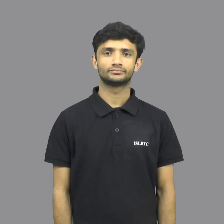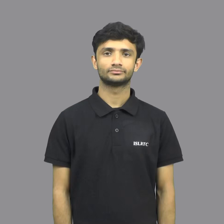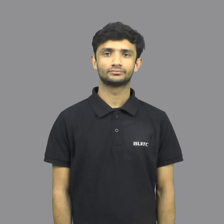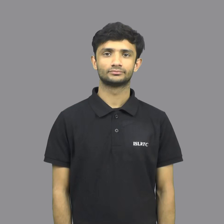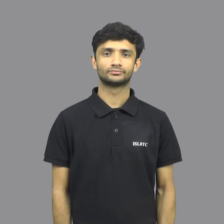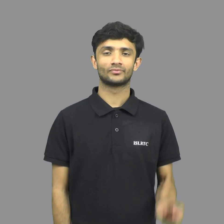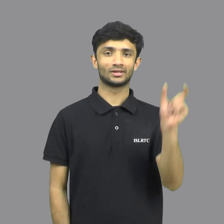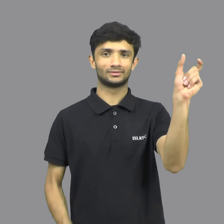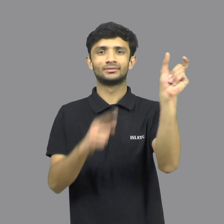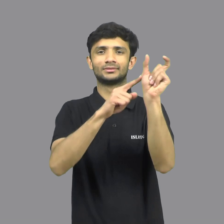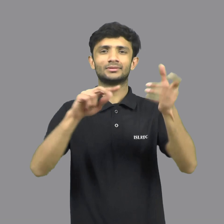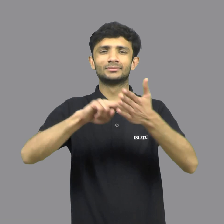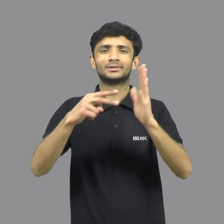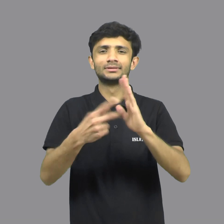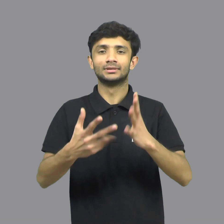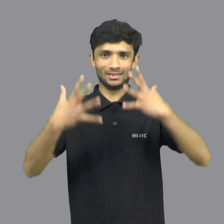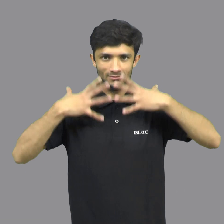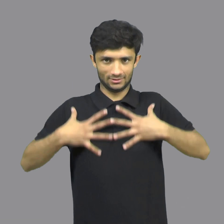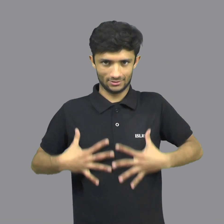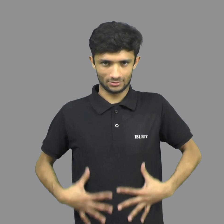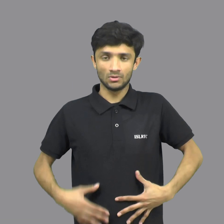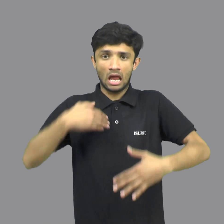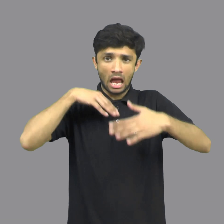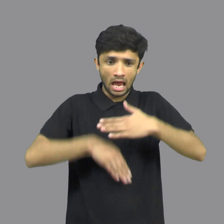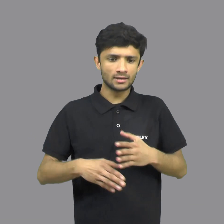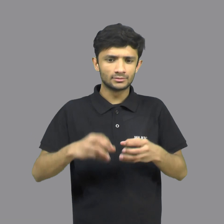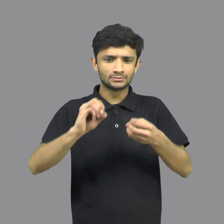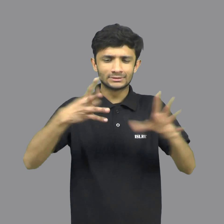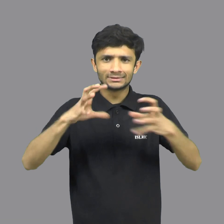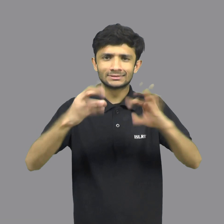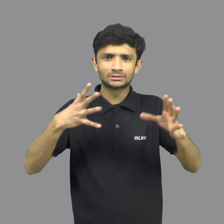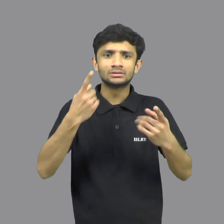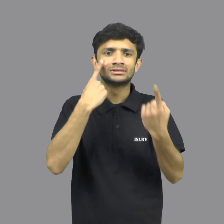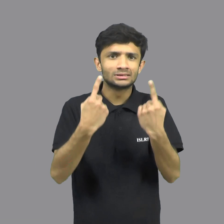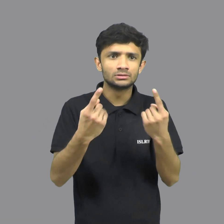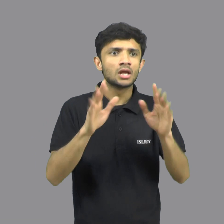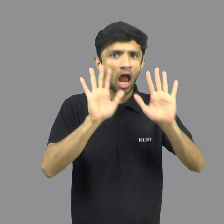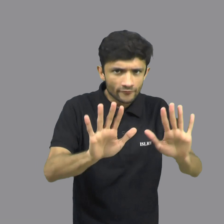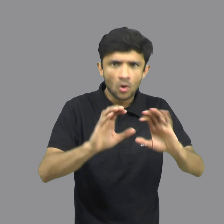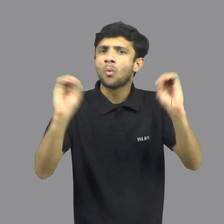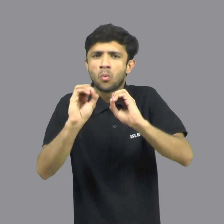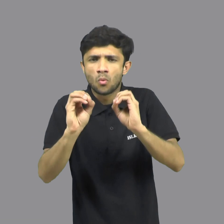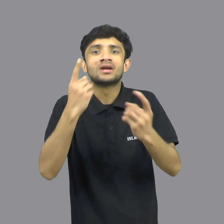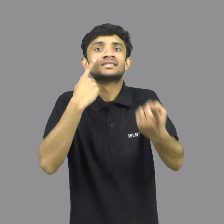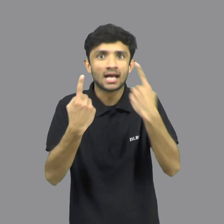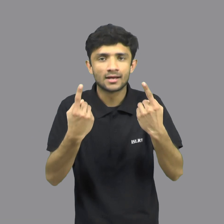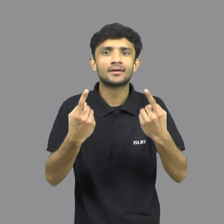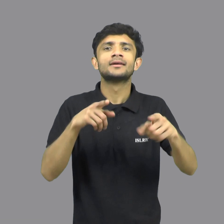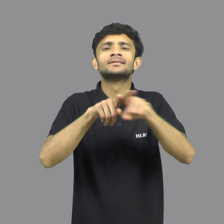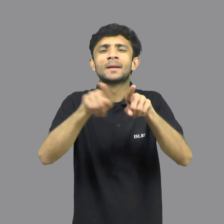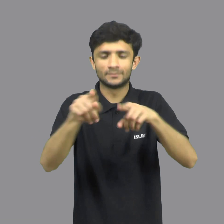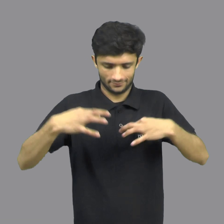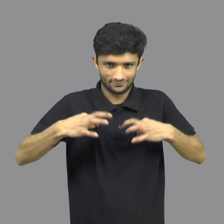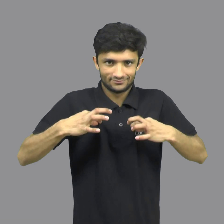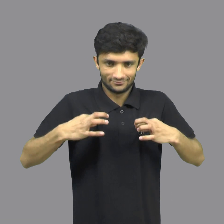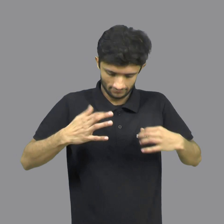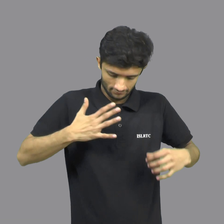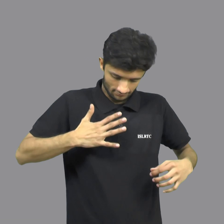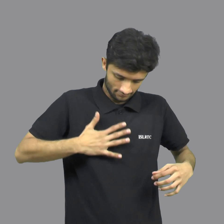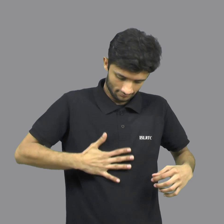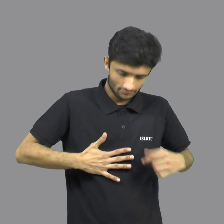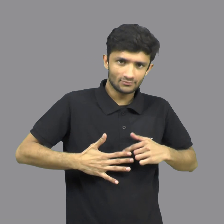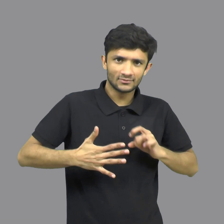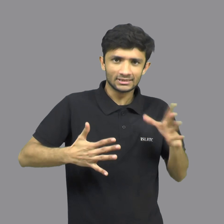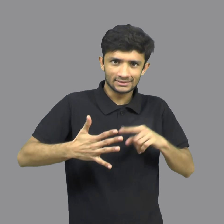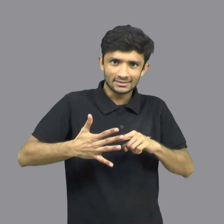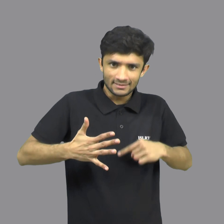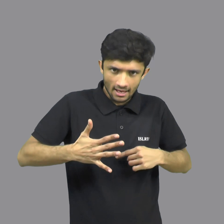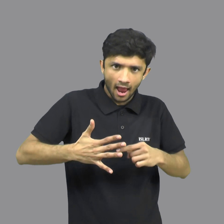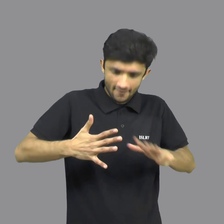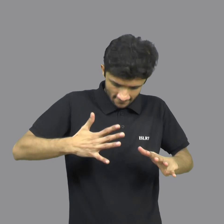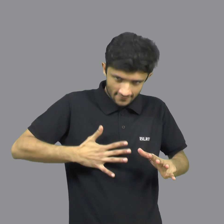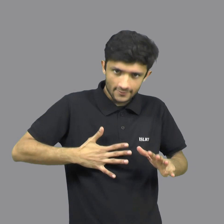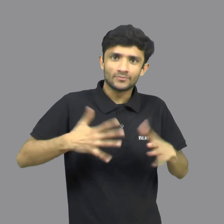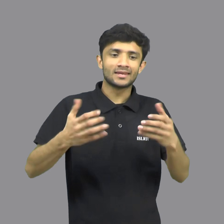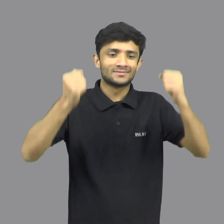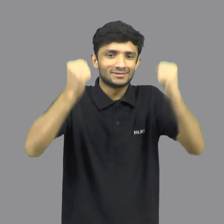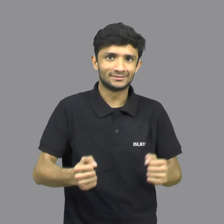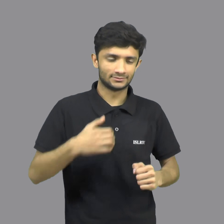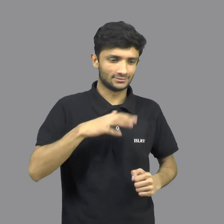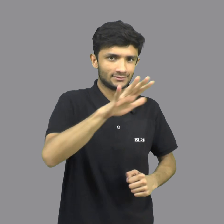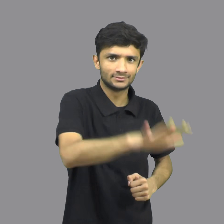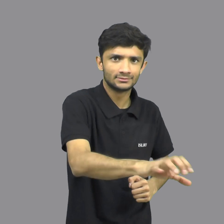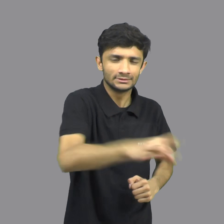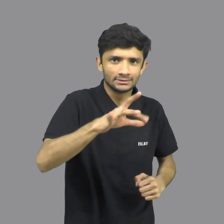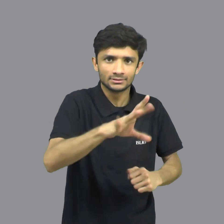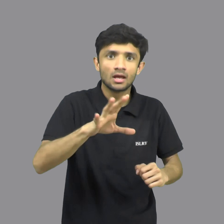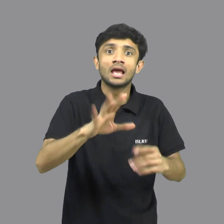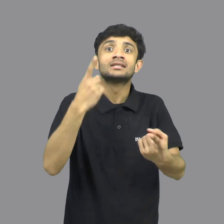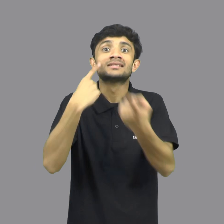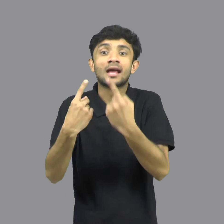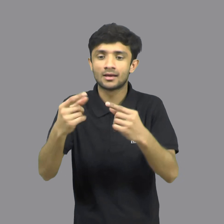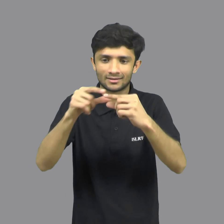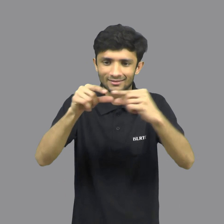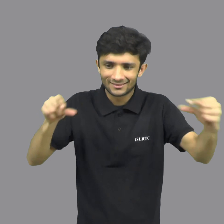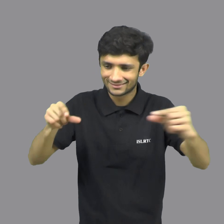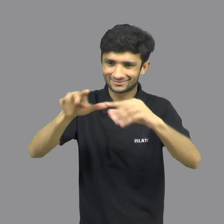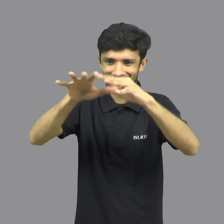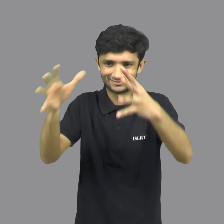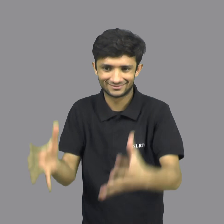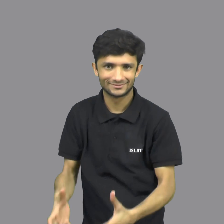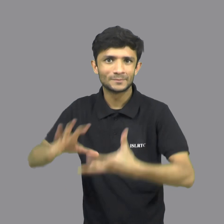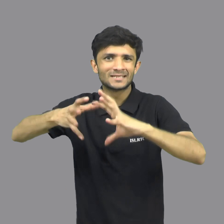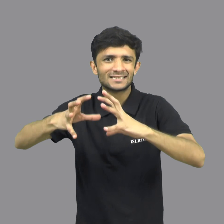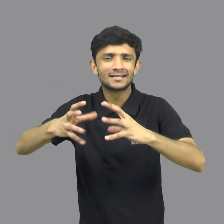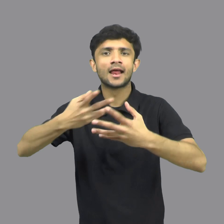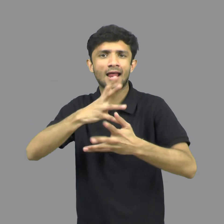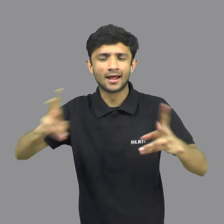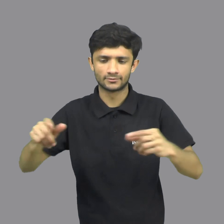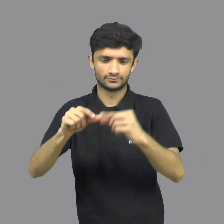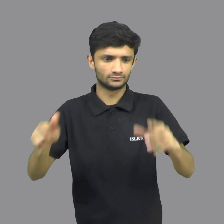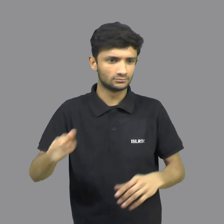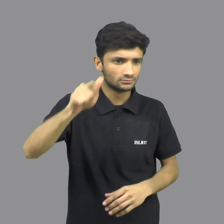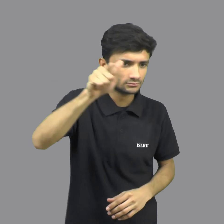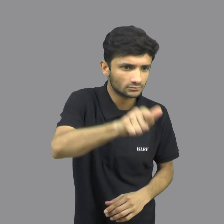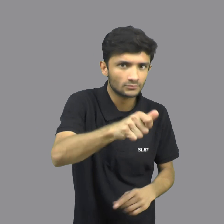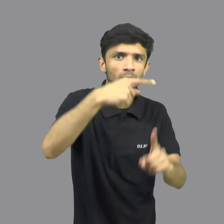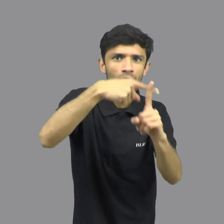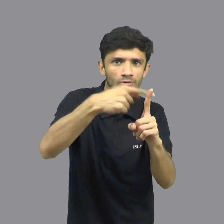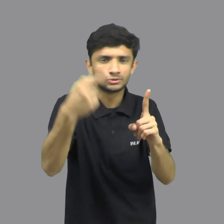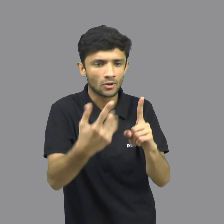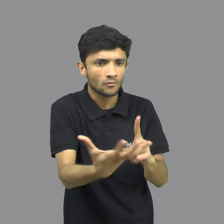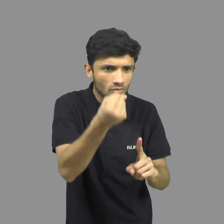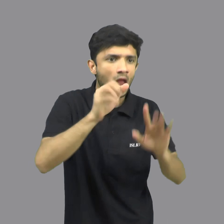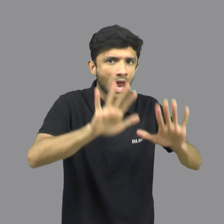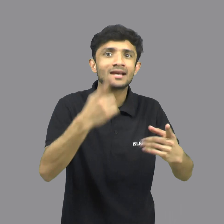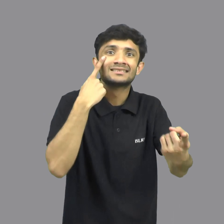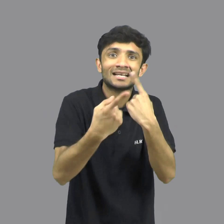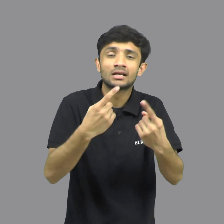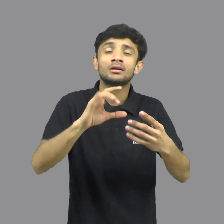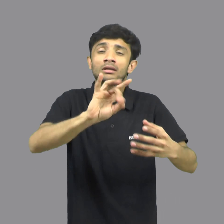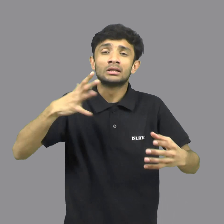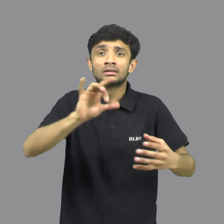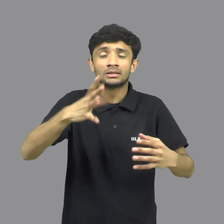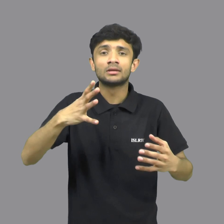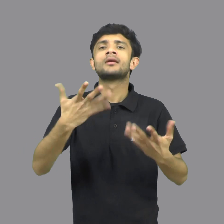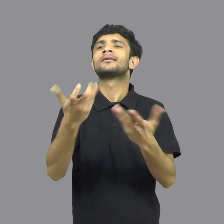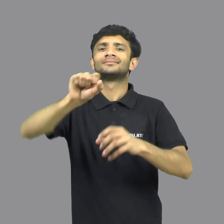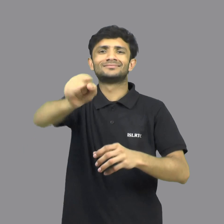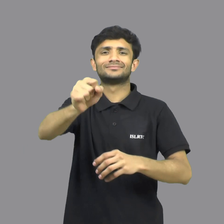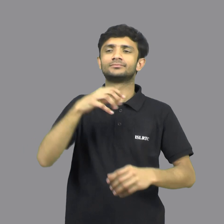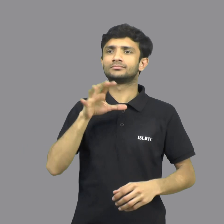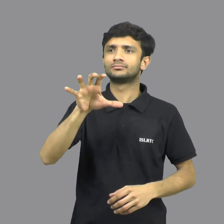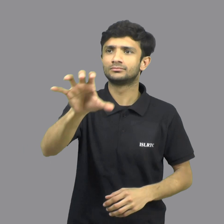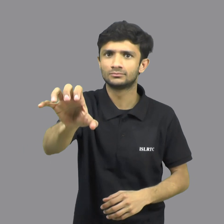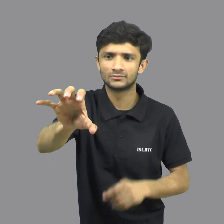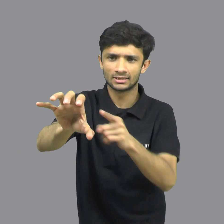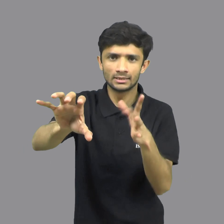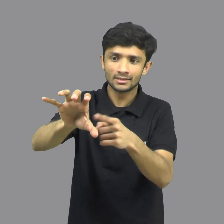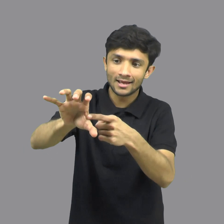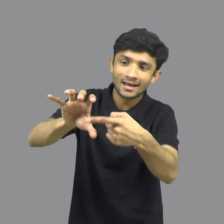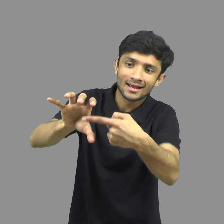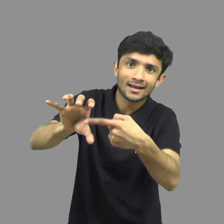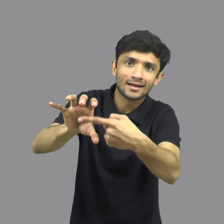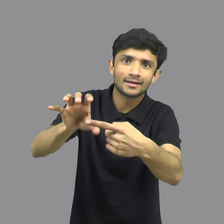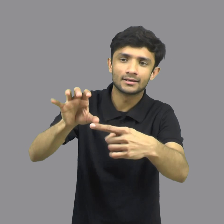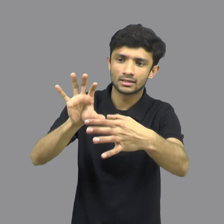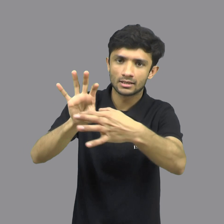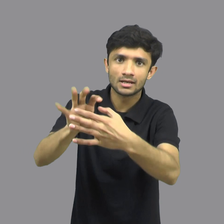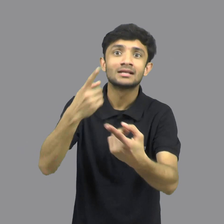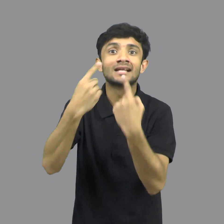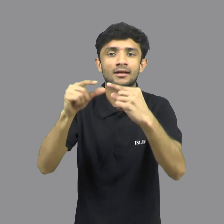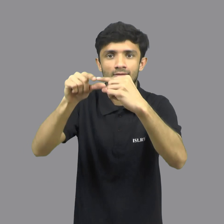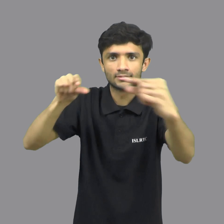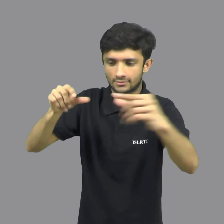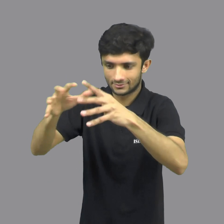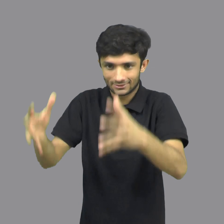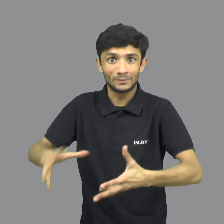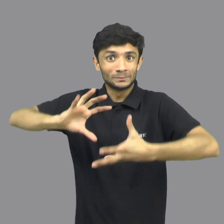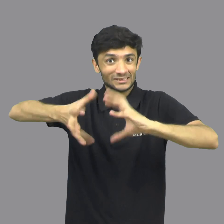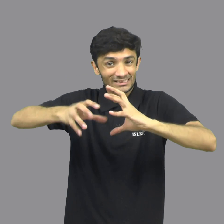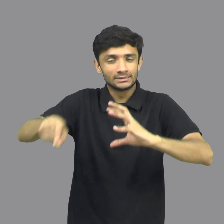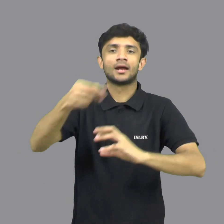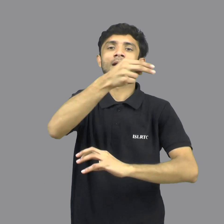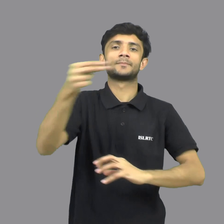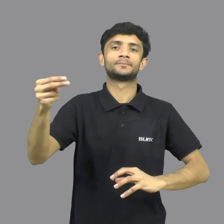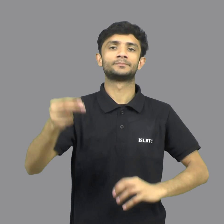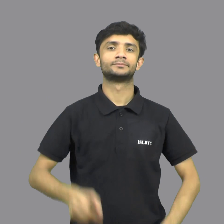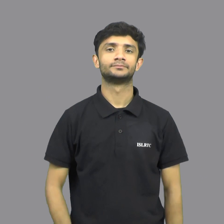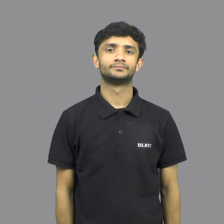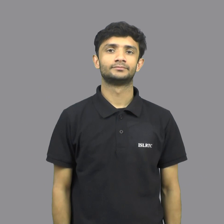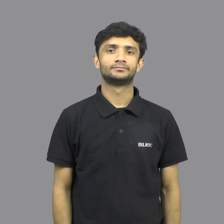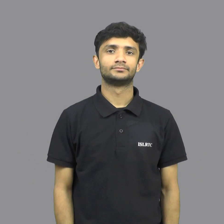Electroscope